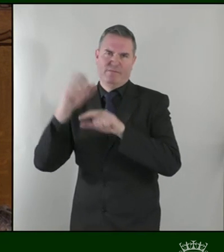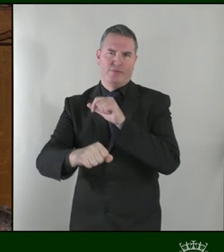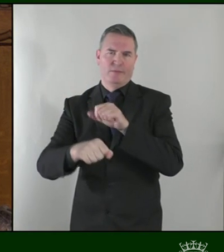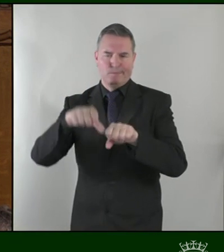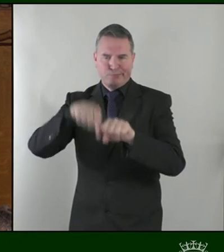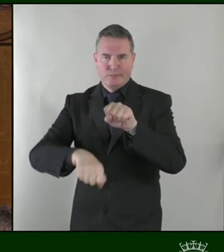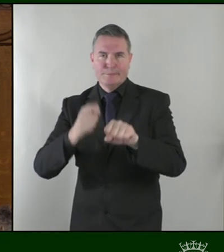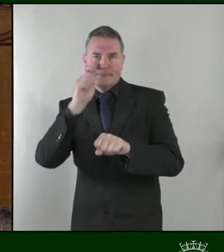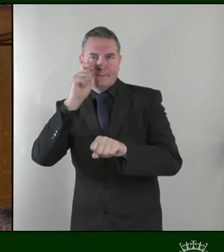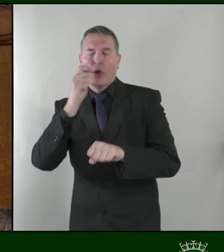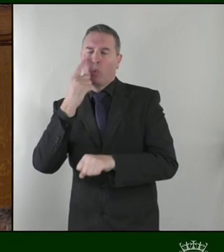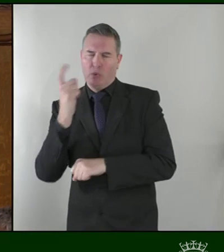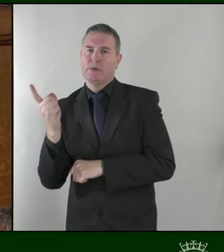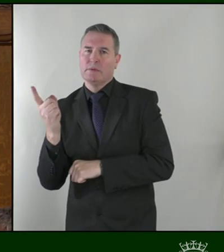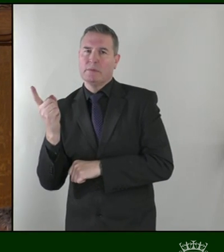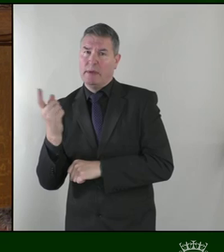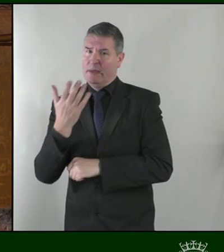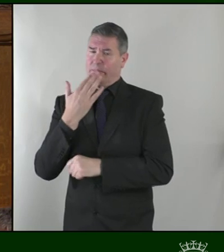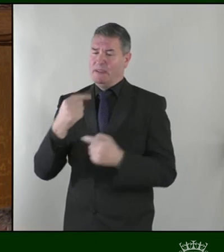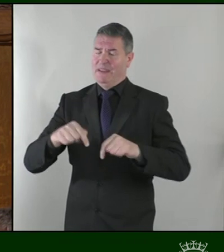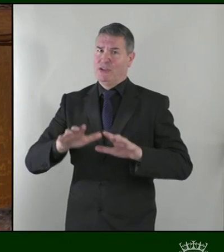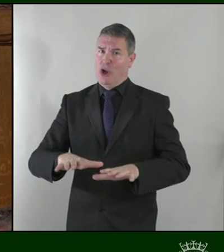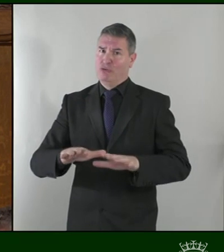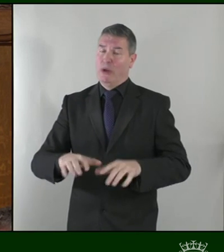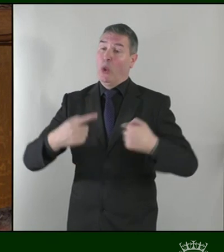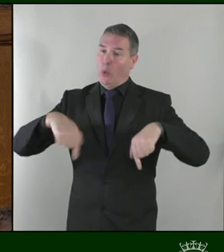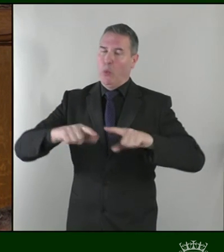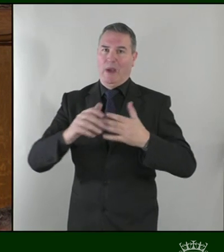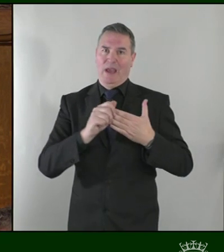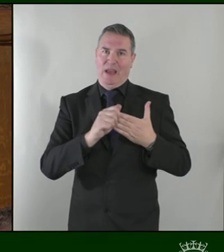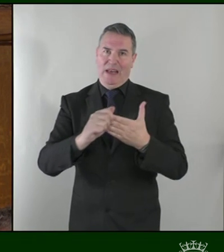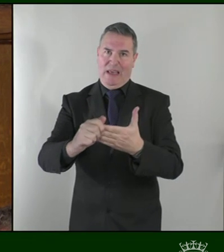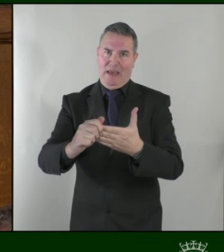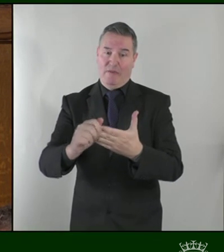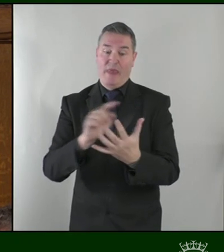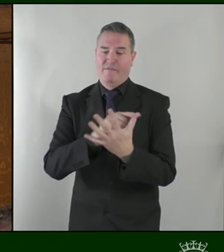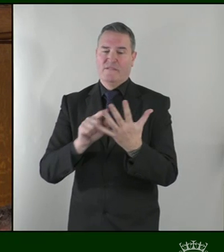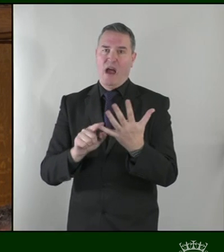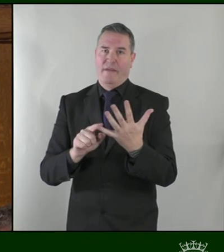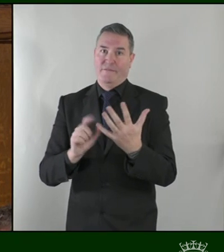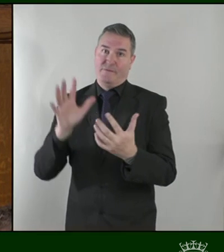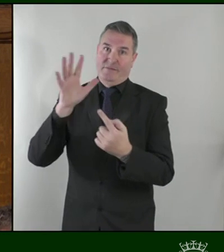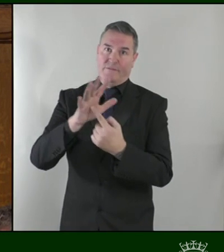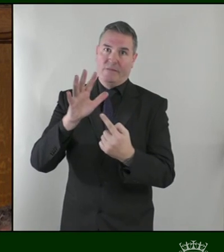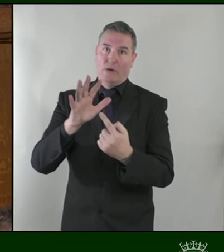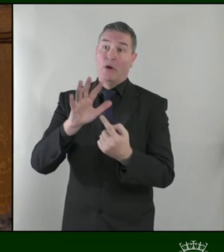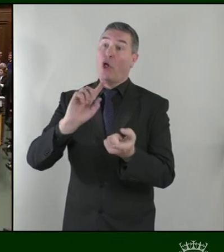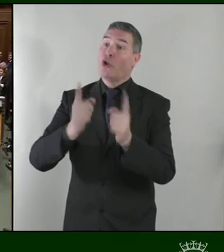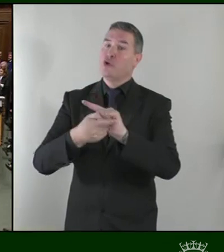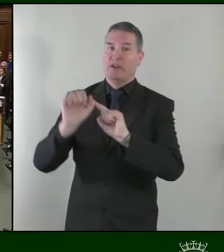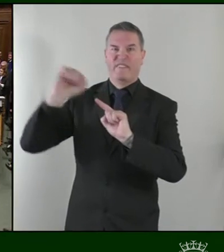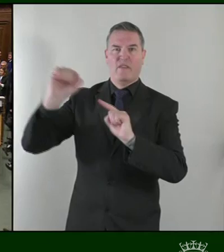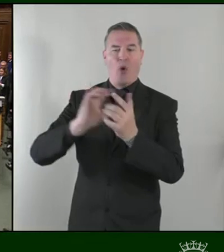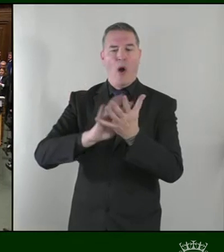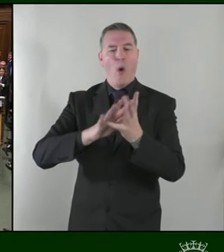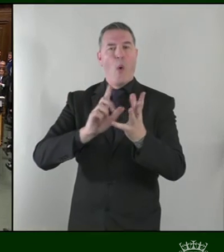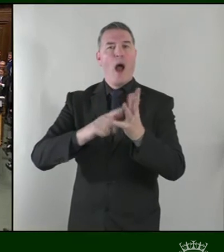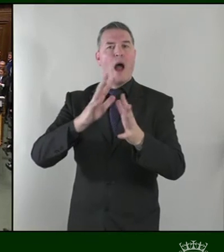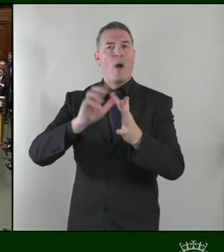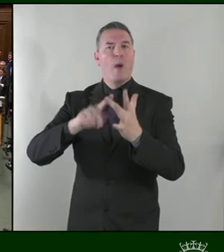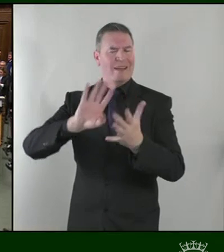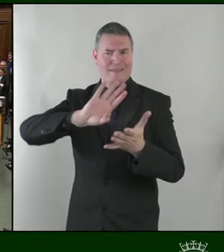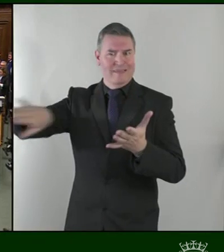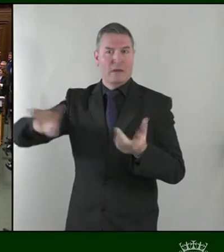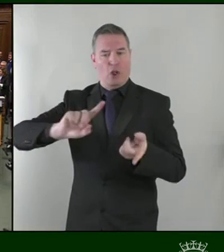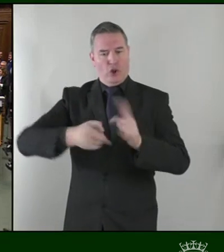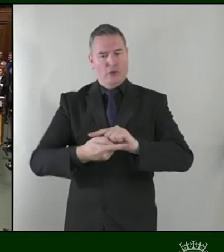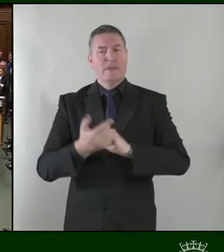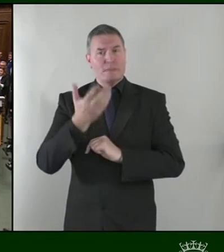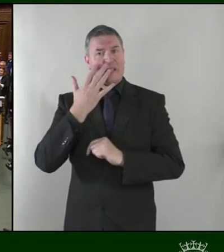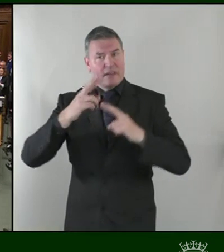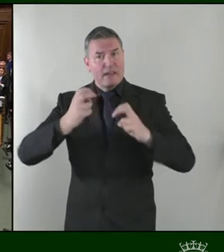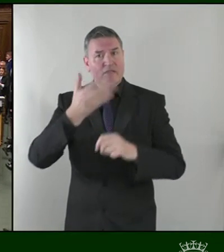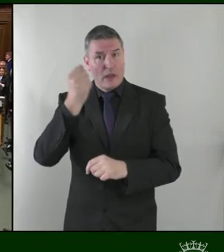Can the Prime Minister give an undertaking that this country will lead the Five Eyes and NATO to create an alternative to Huawei in the next two years?